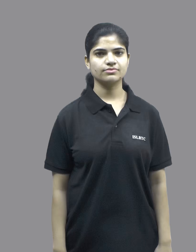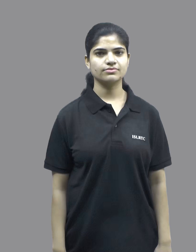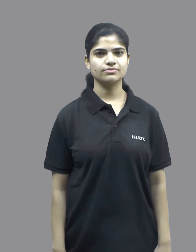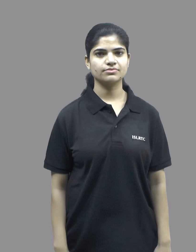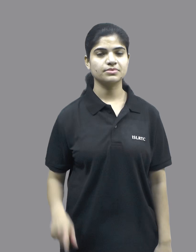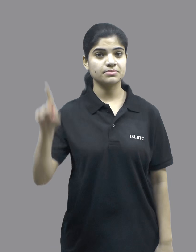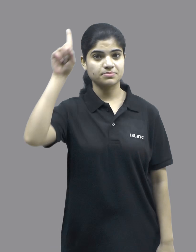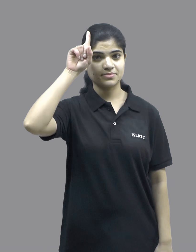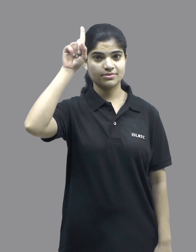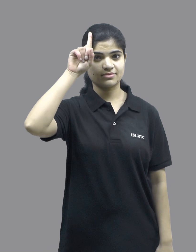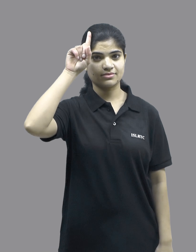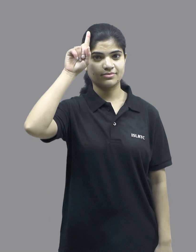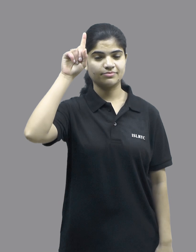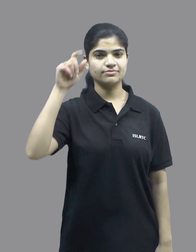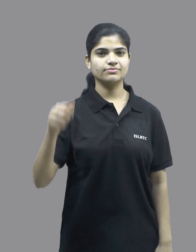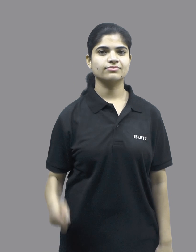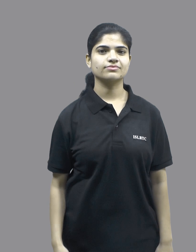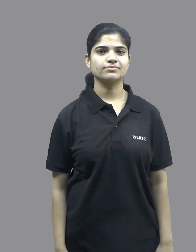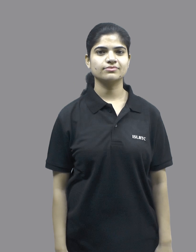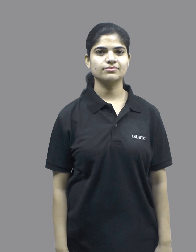Pencil